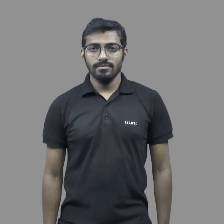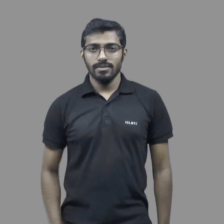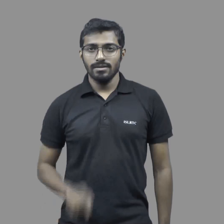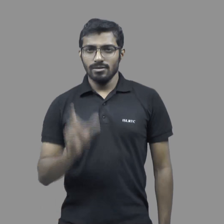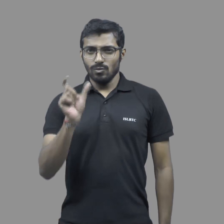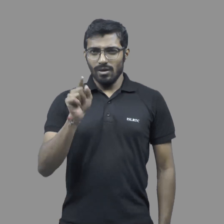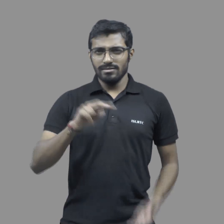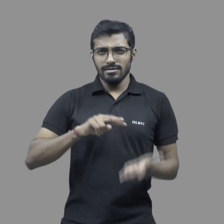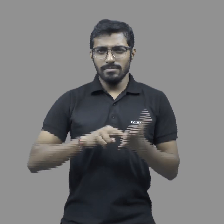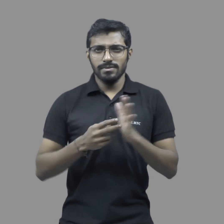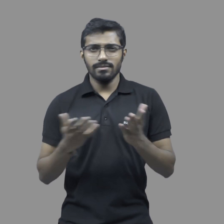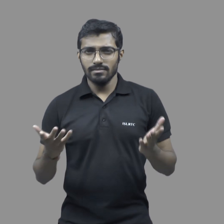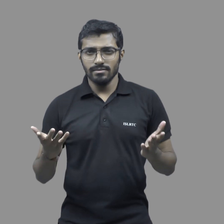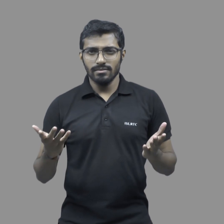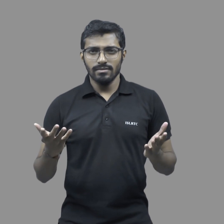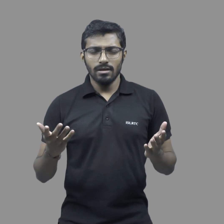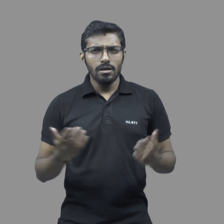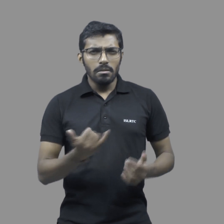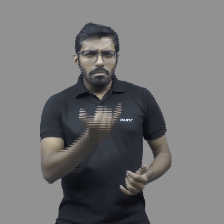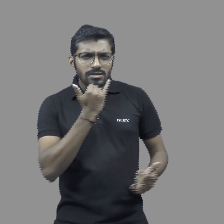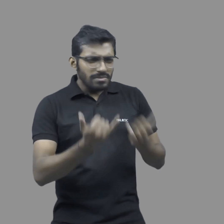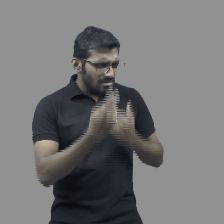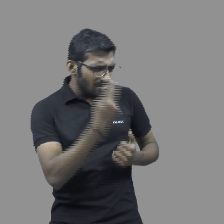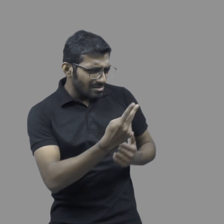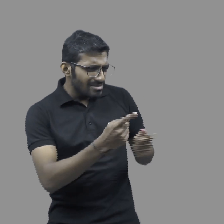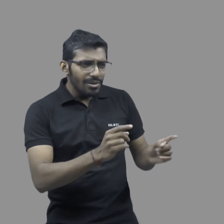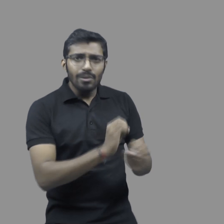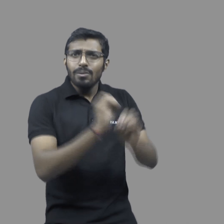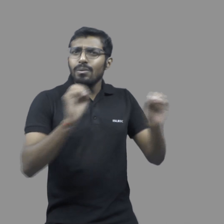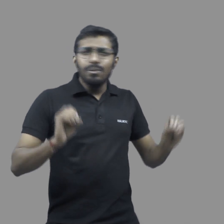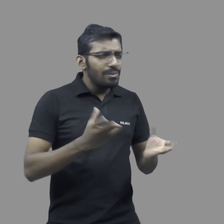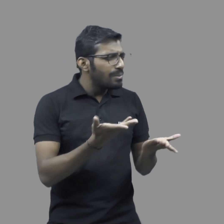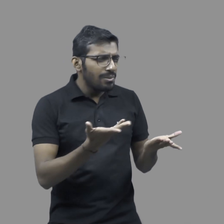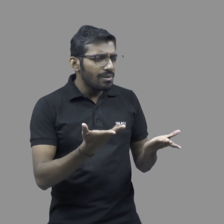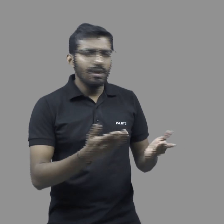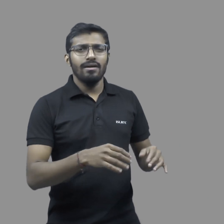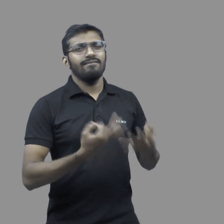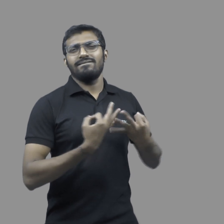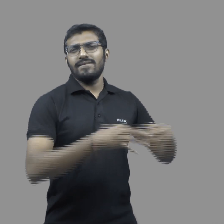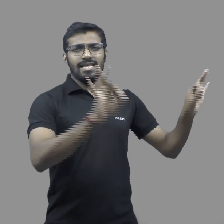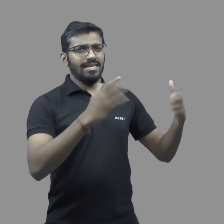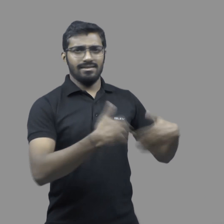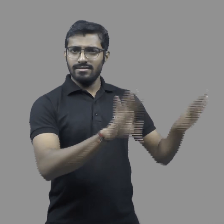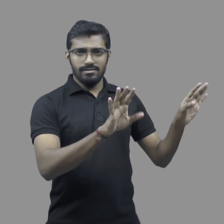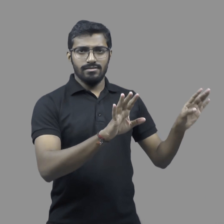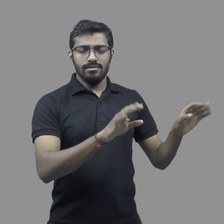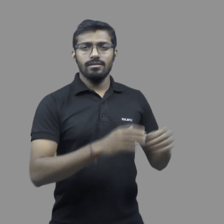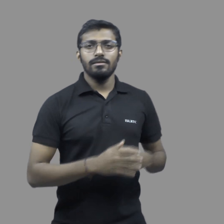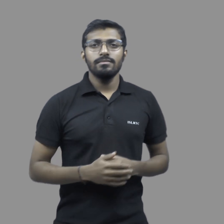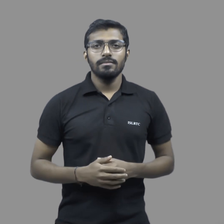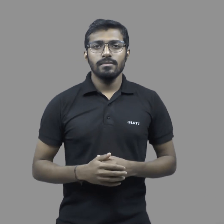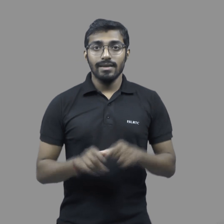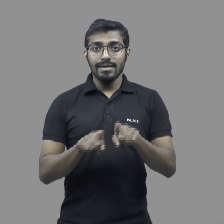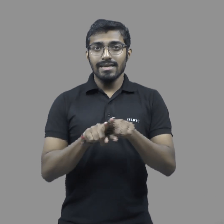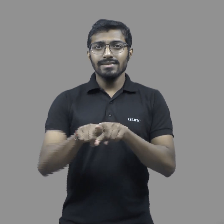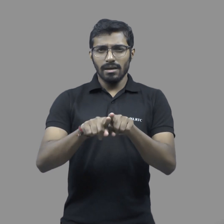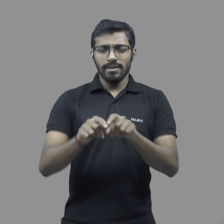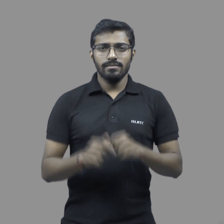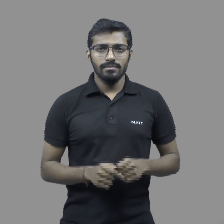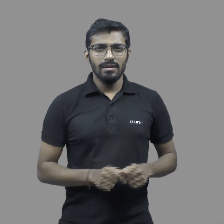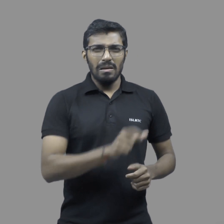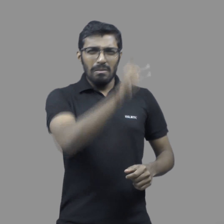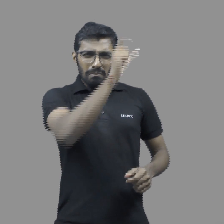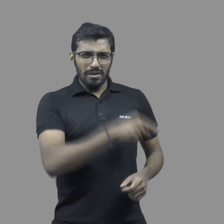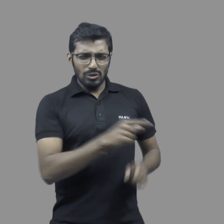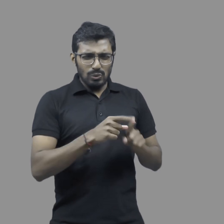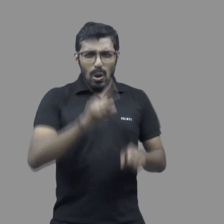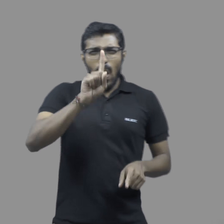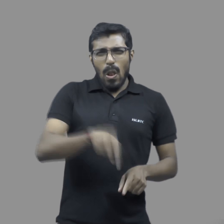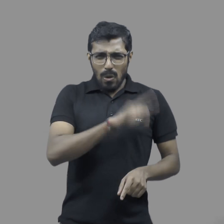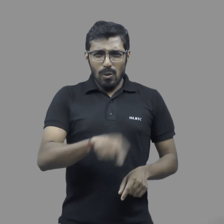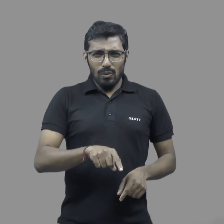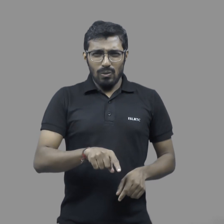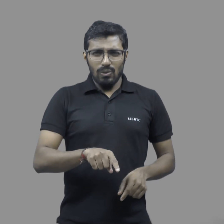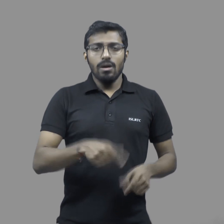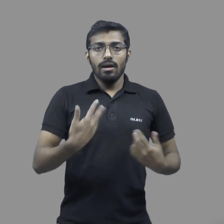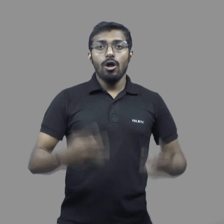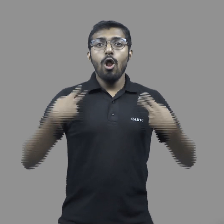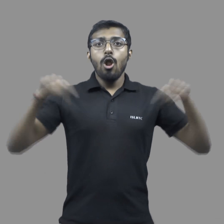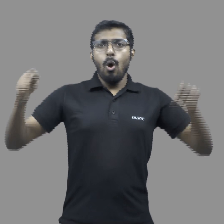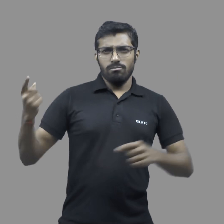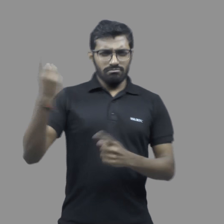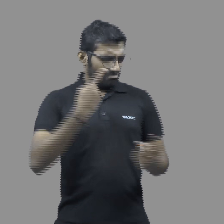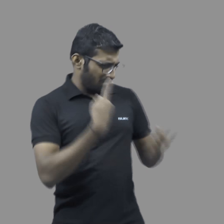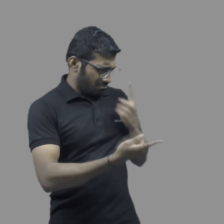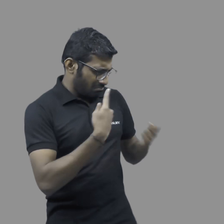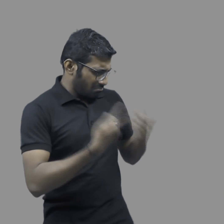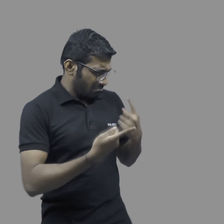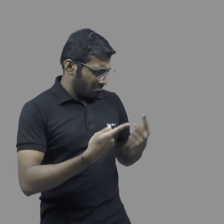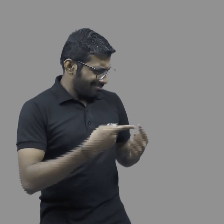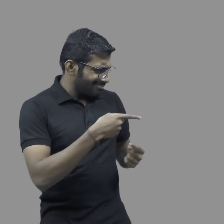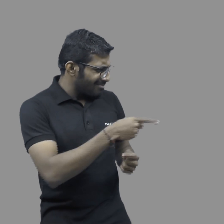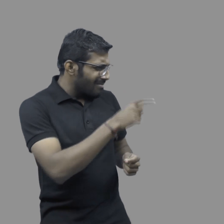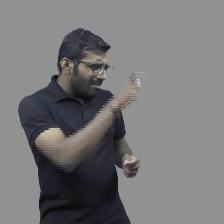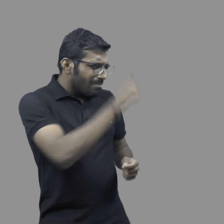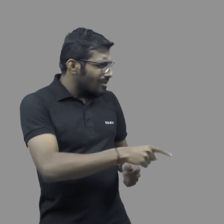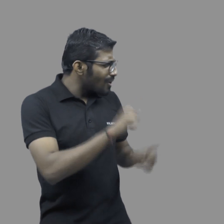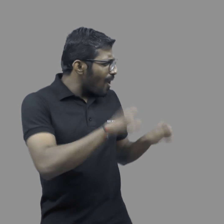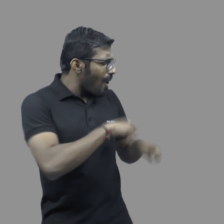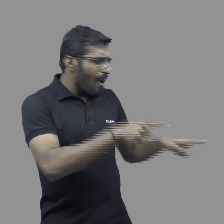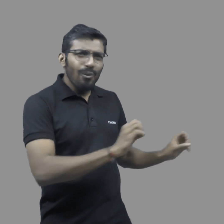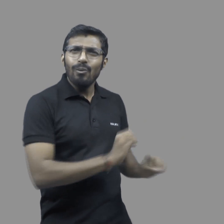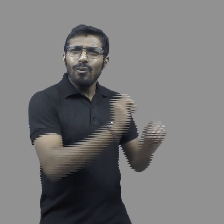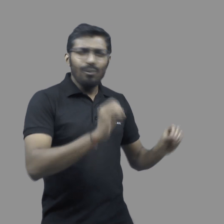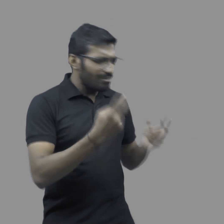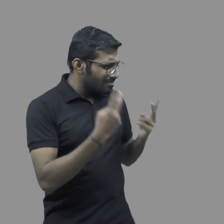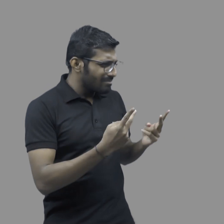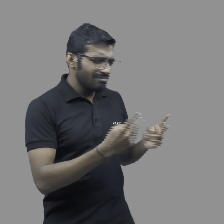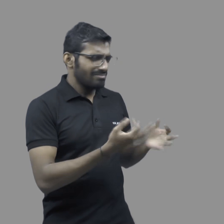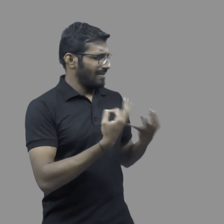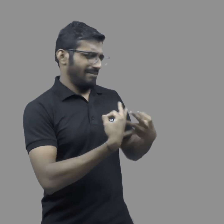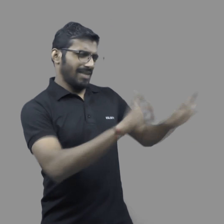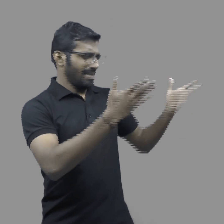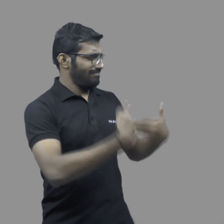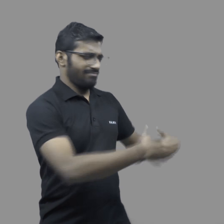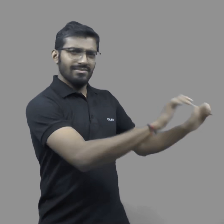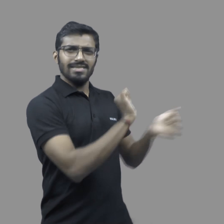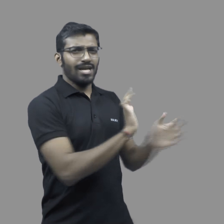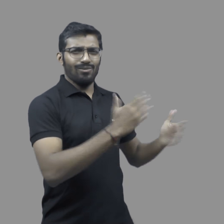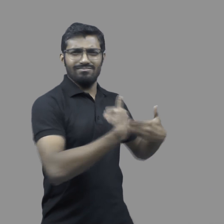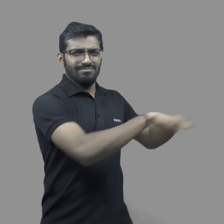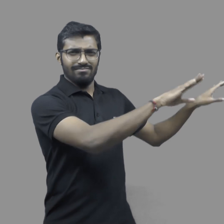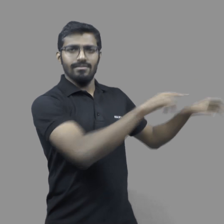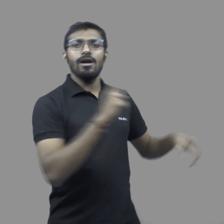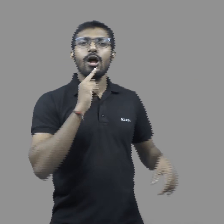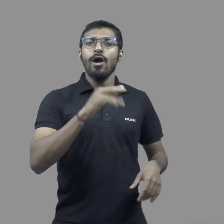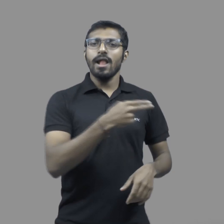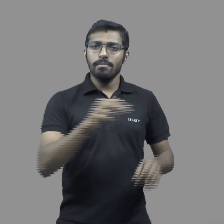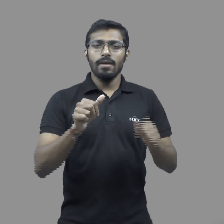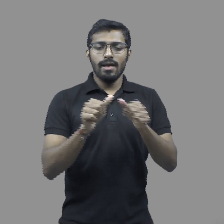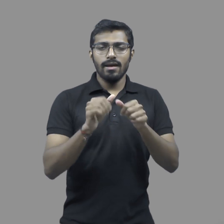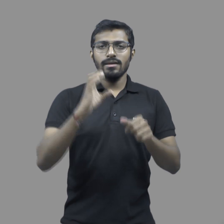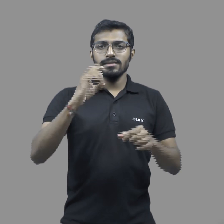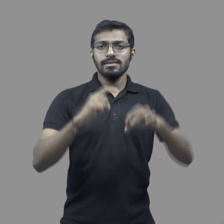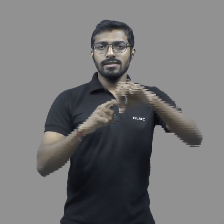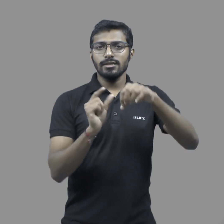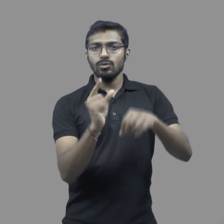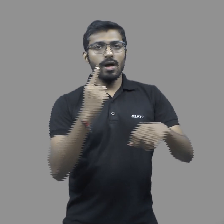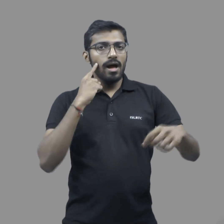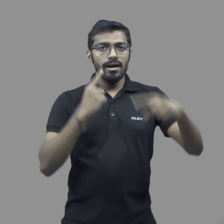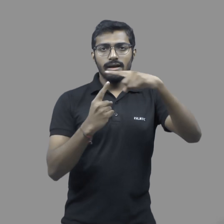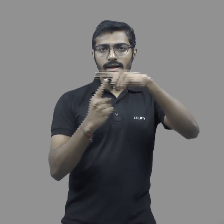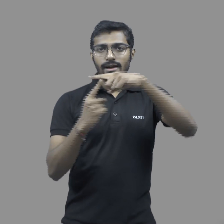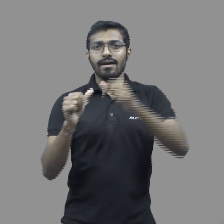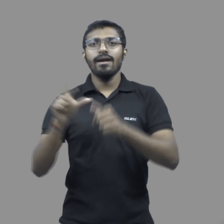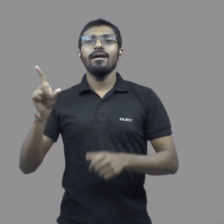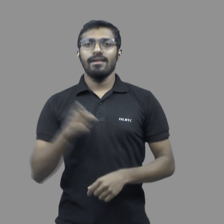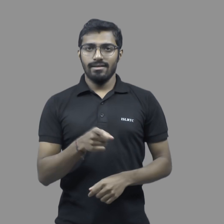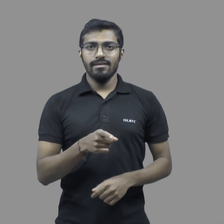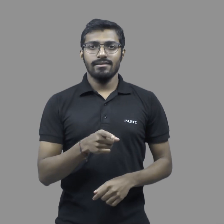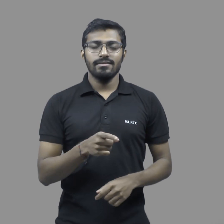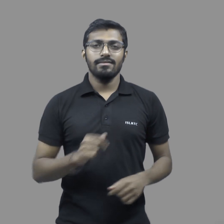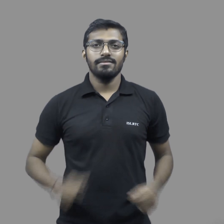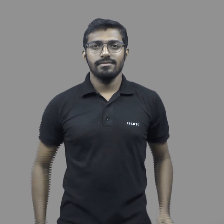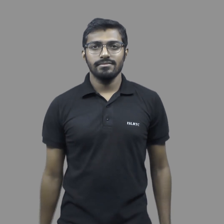Acquittal